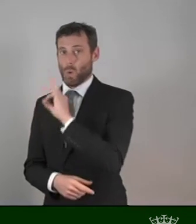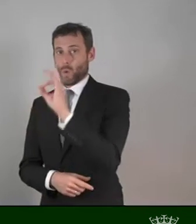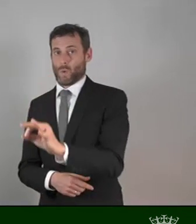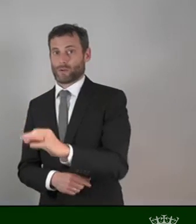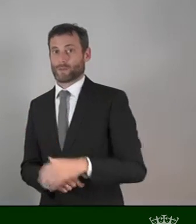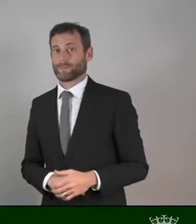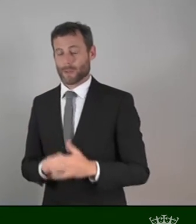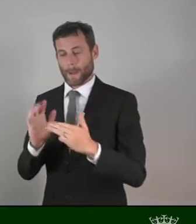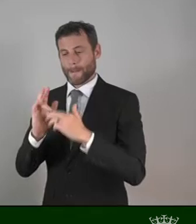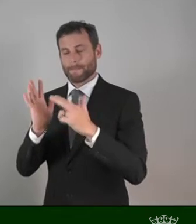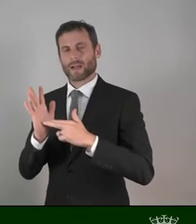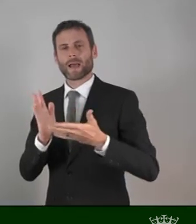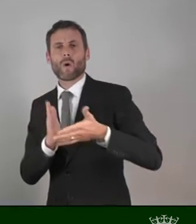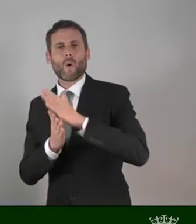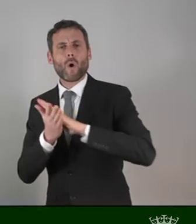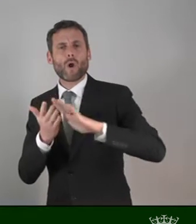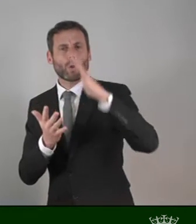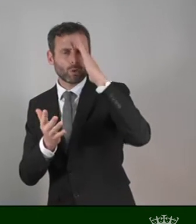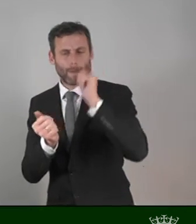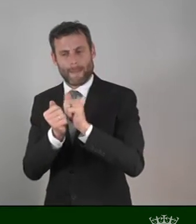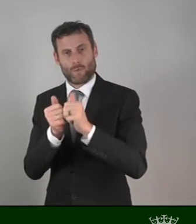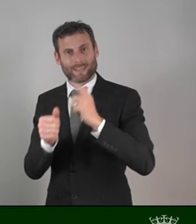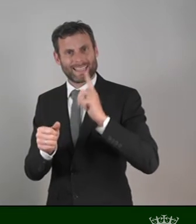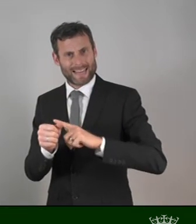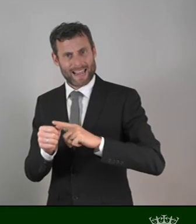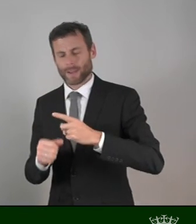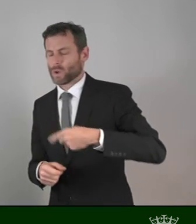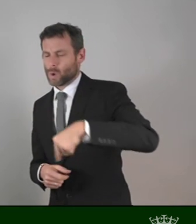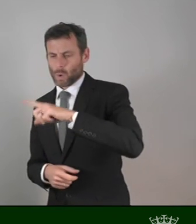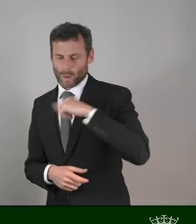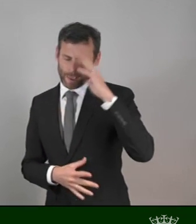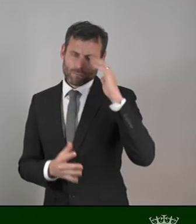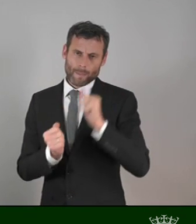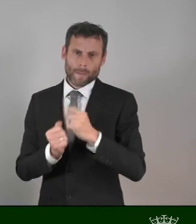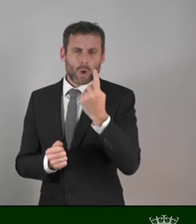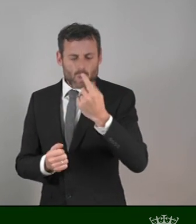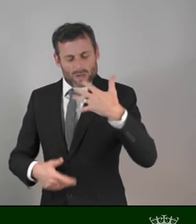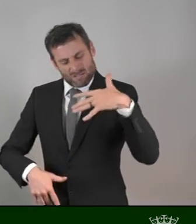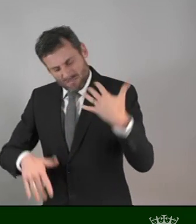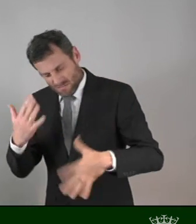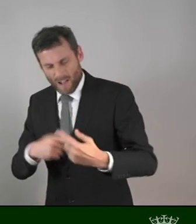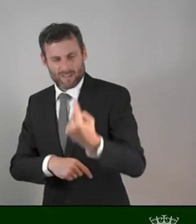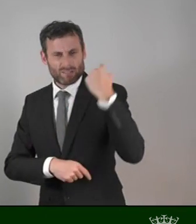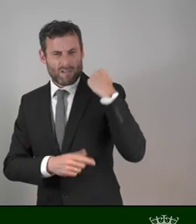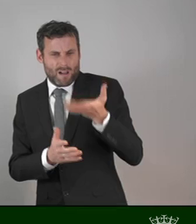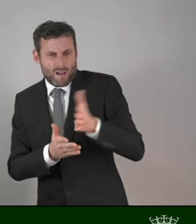Monday was Holocaust Memorial Day, when we remember those who suffered under Nazi persecution.